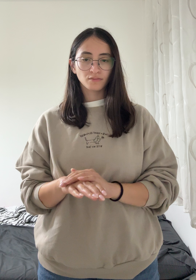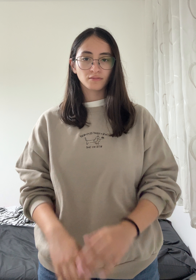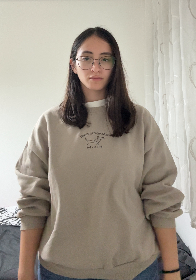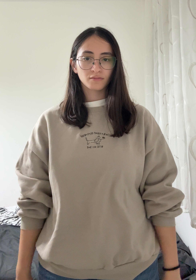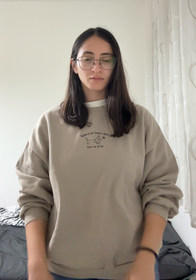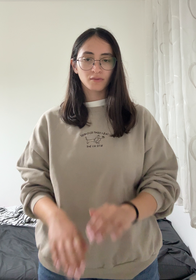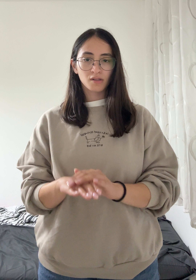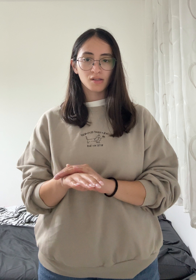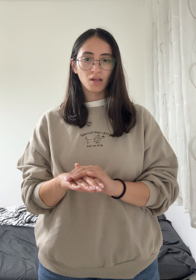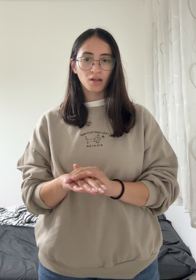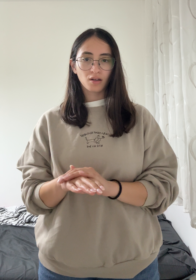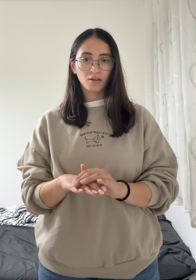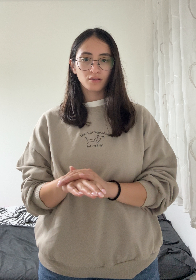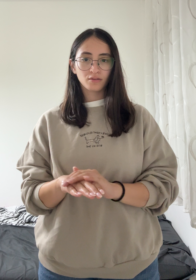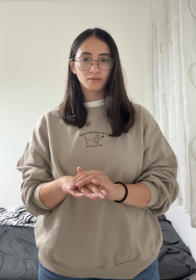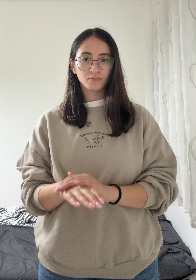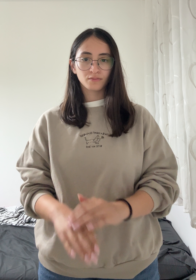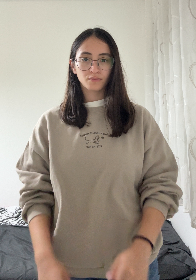סליחה